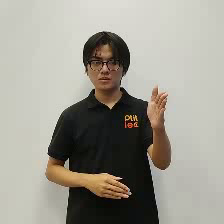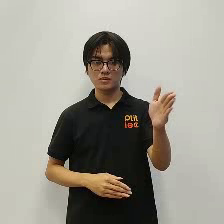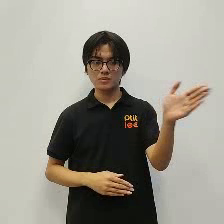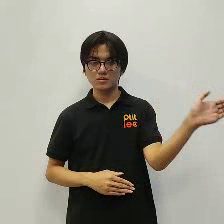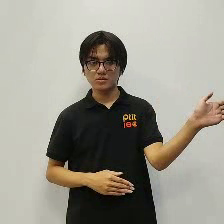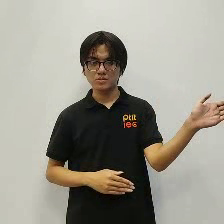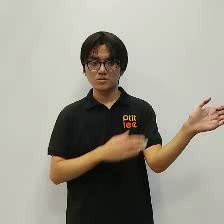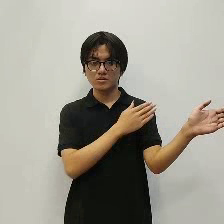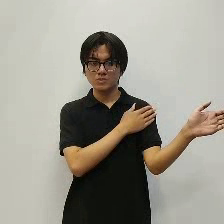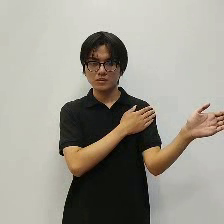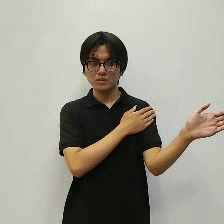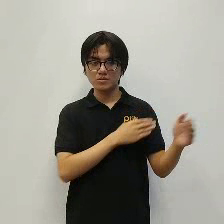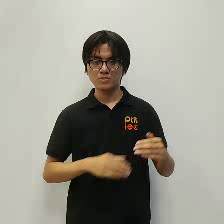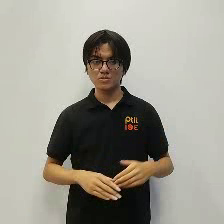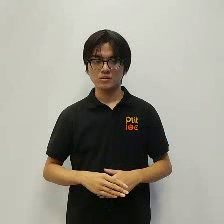Rẽ trái